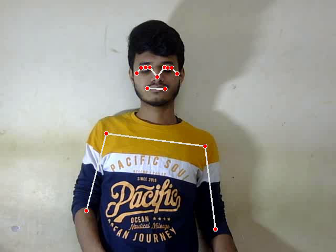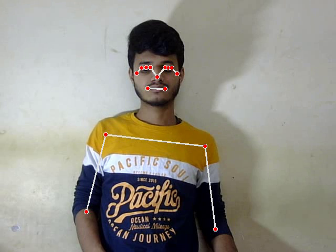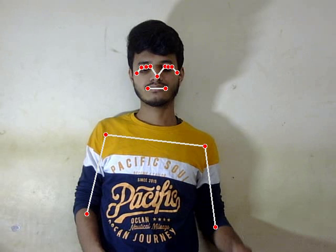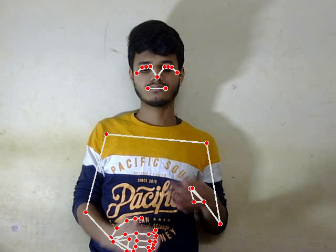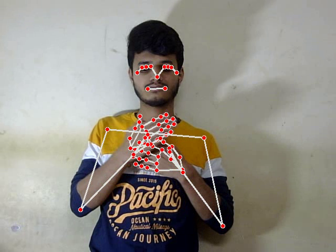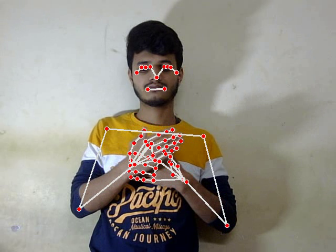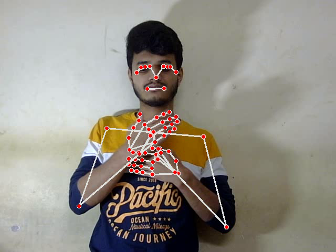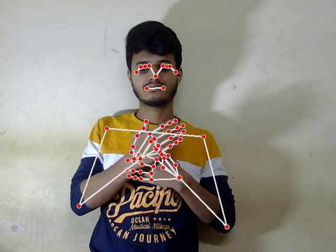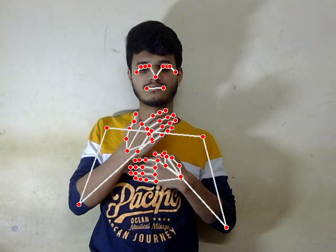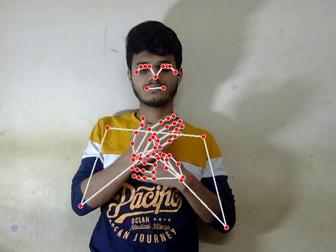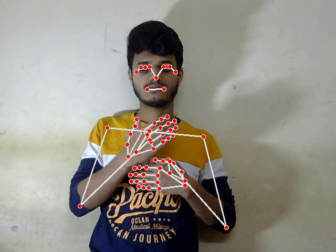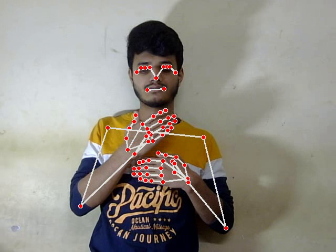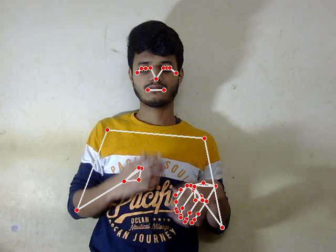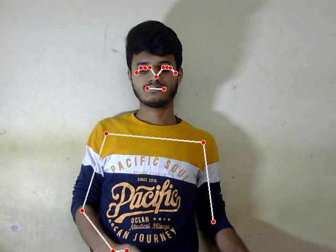happy